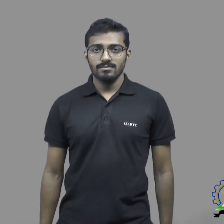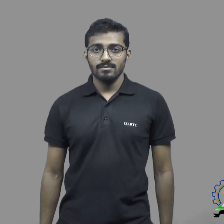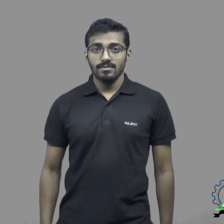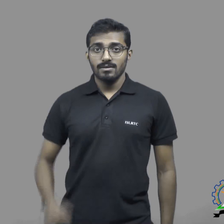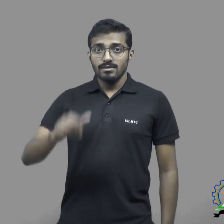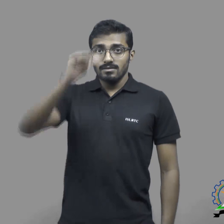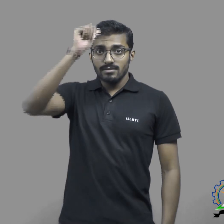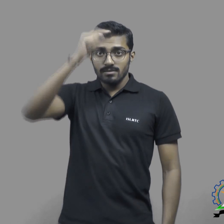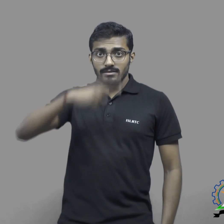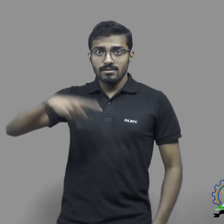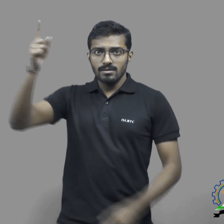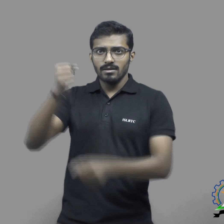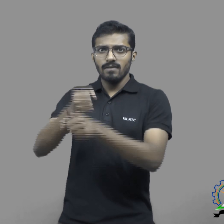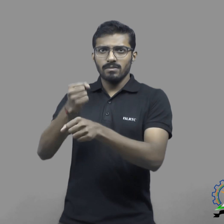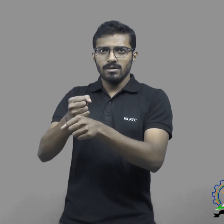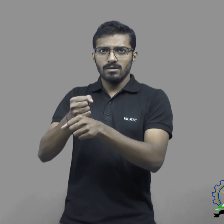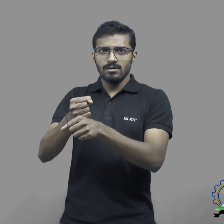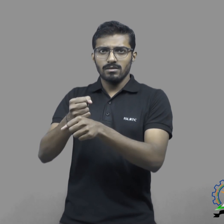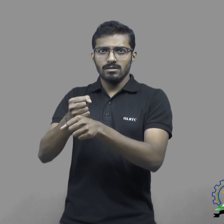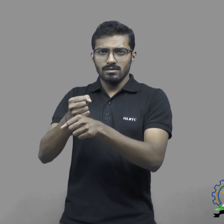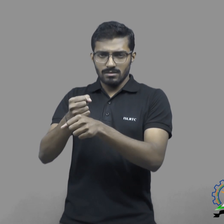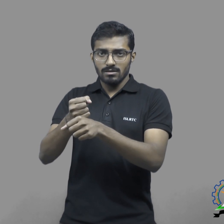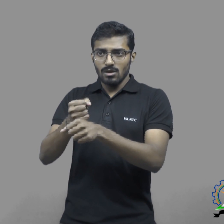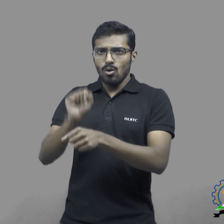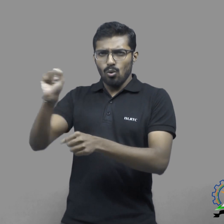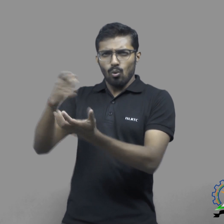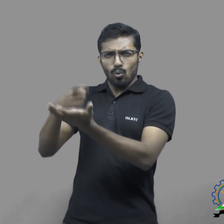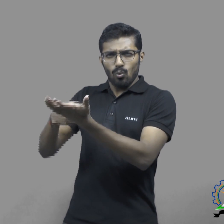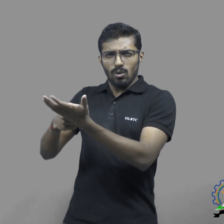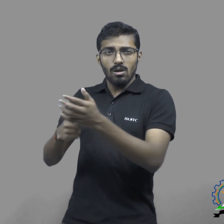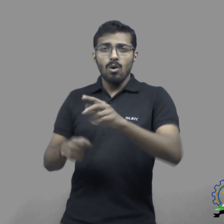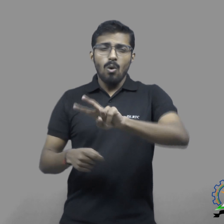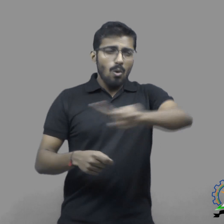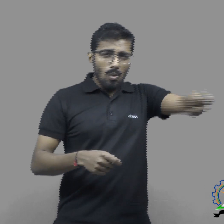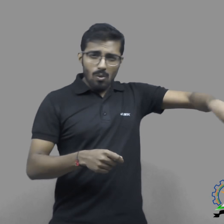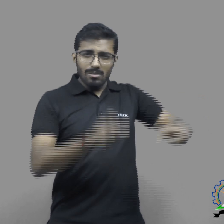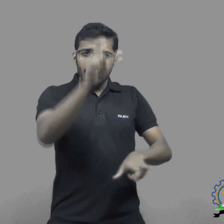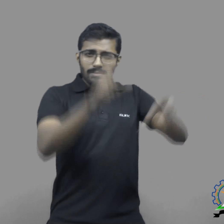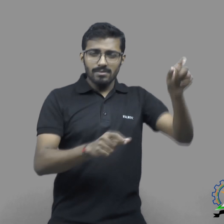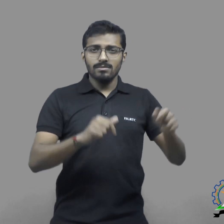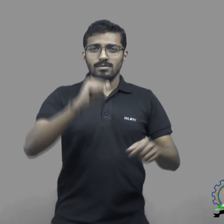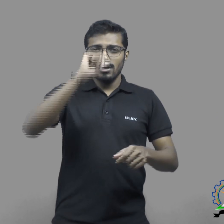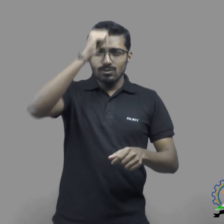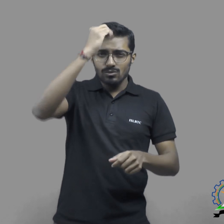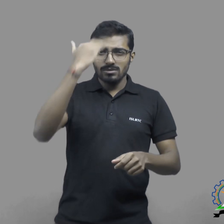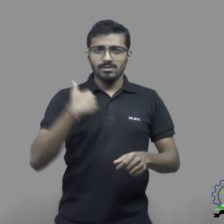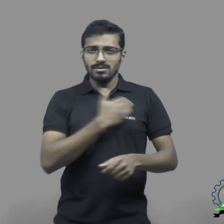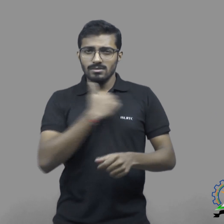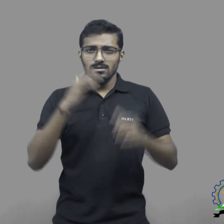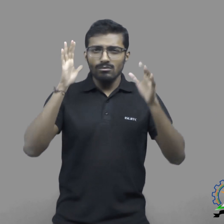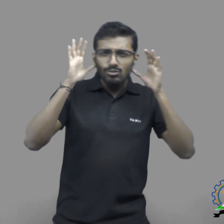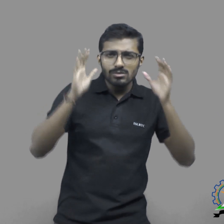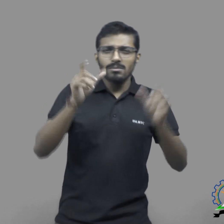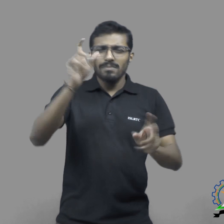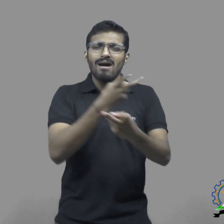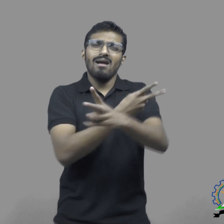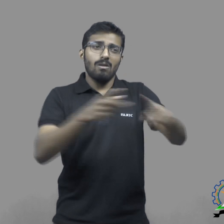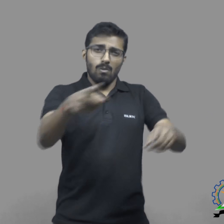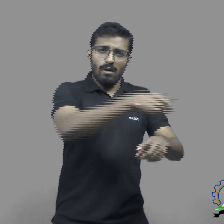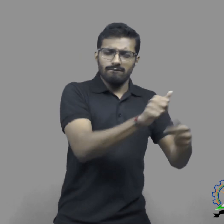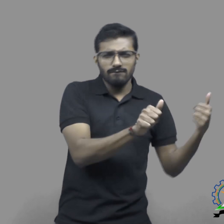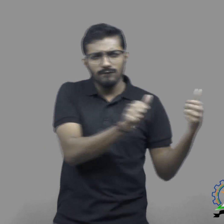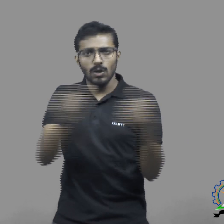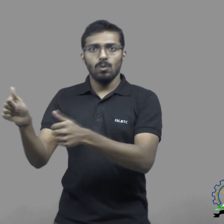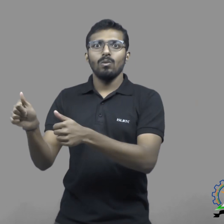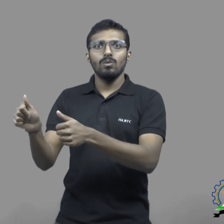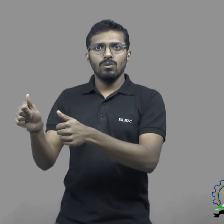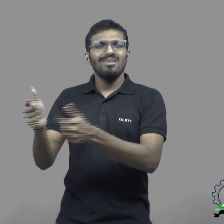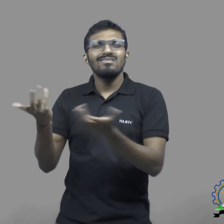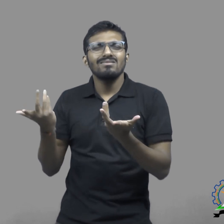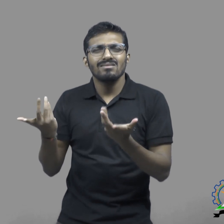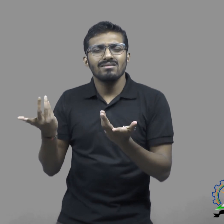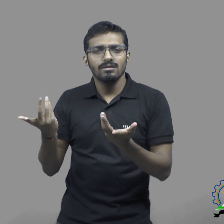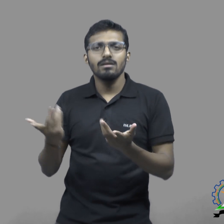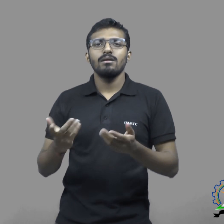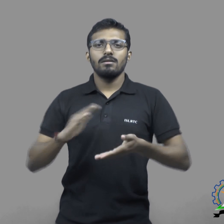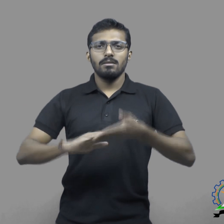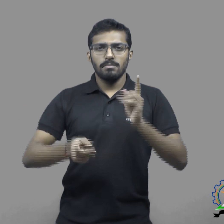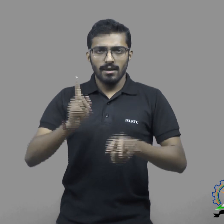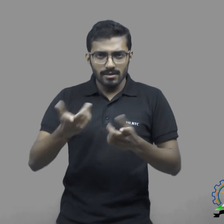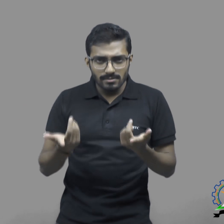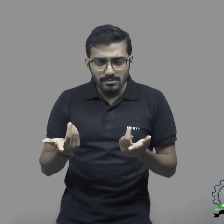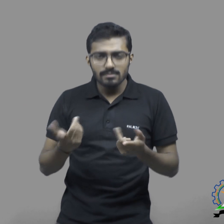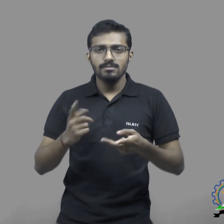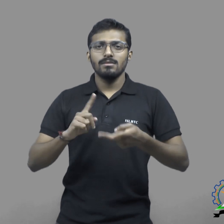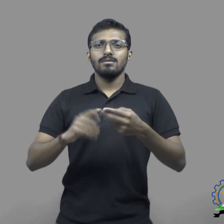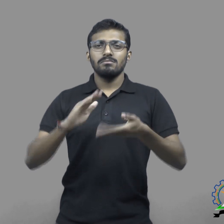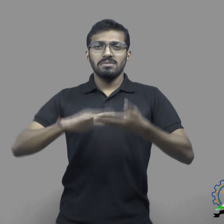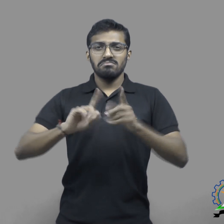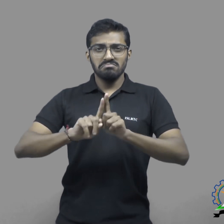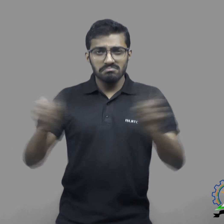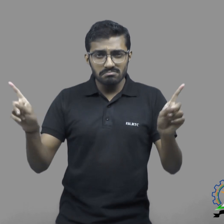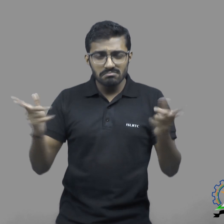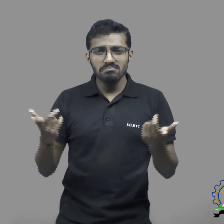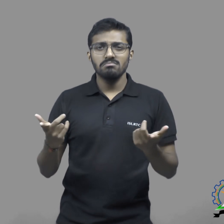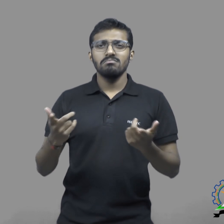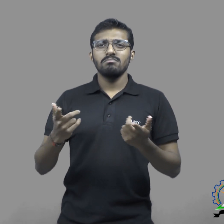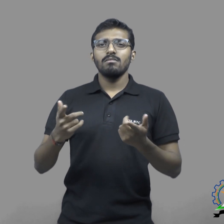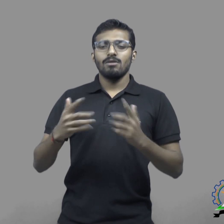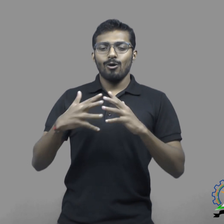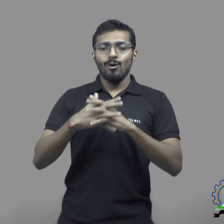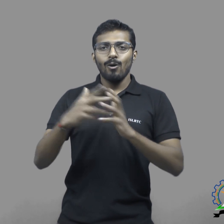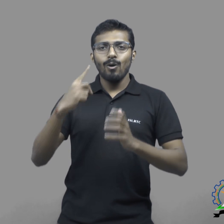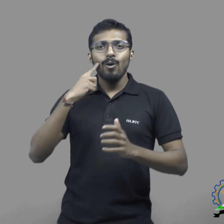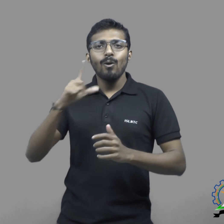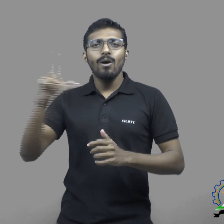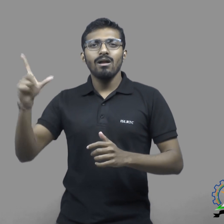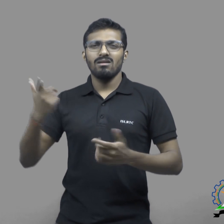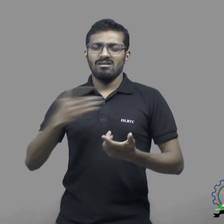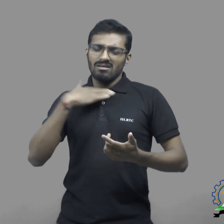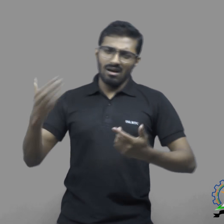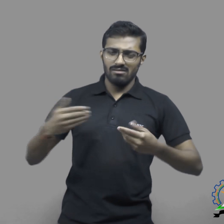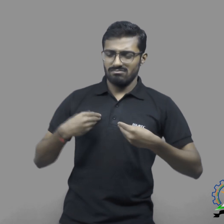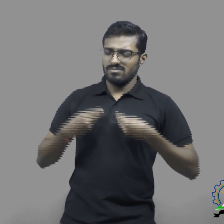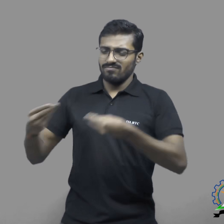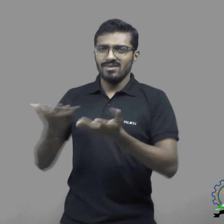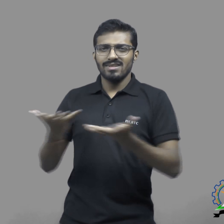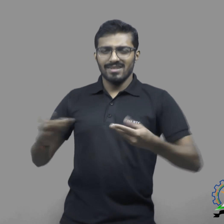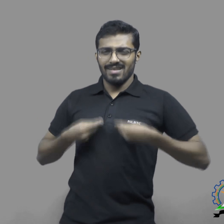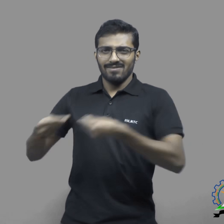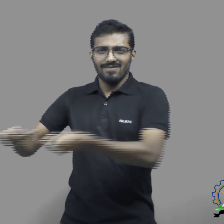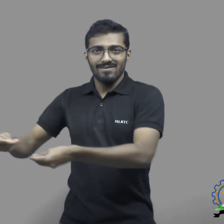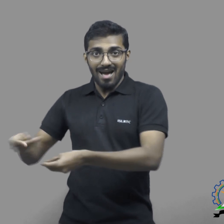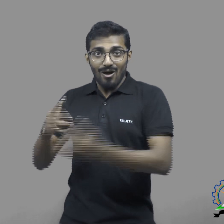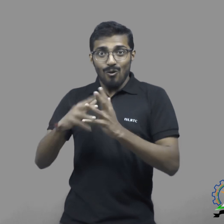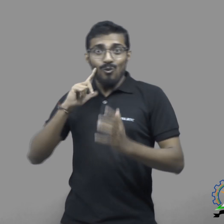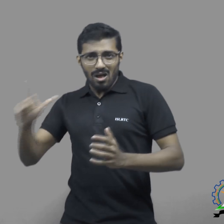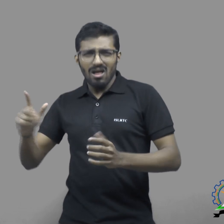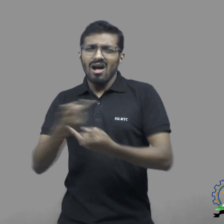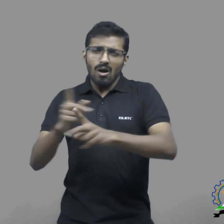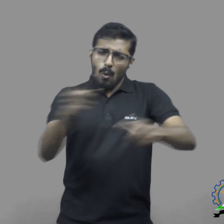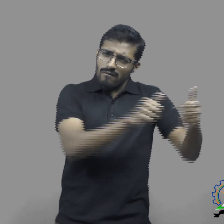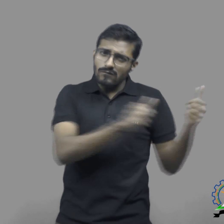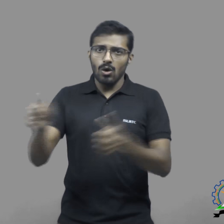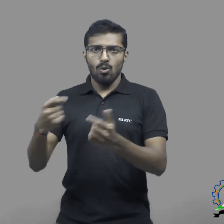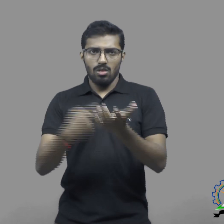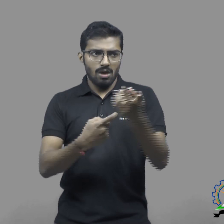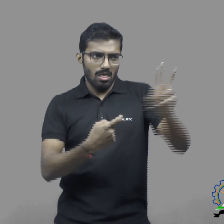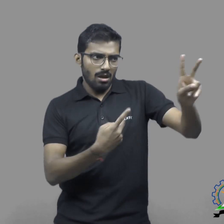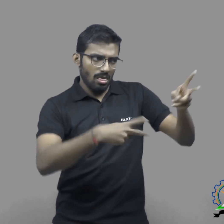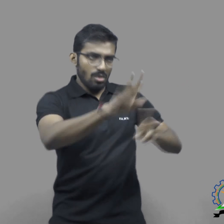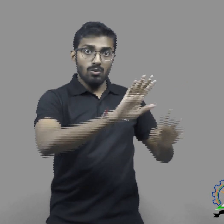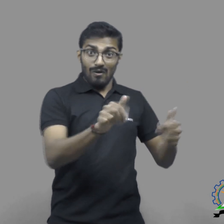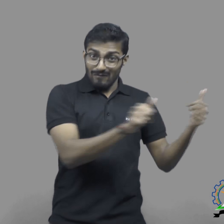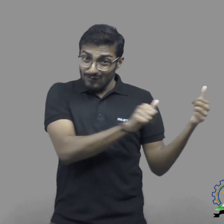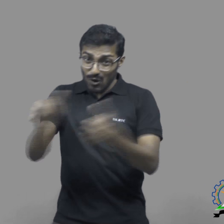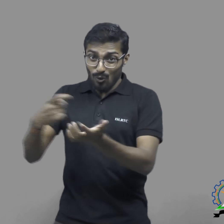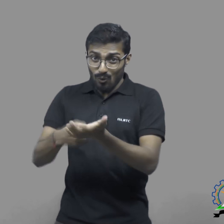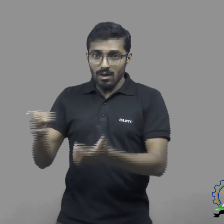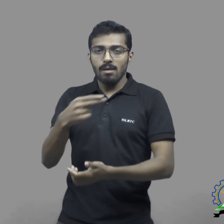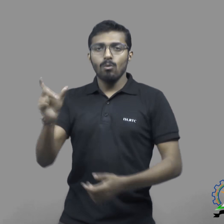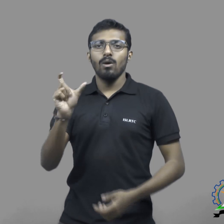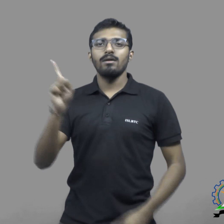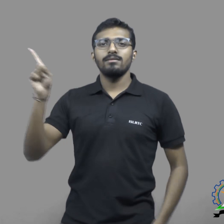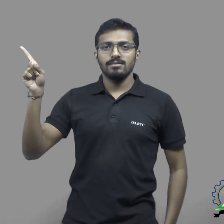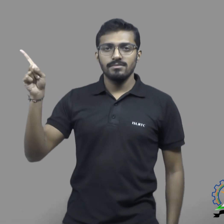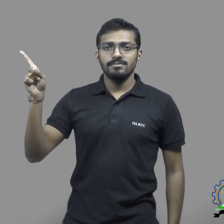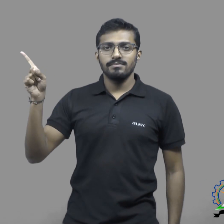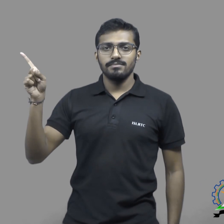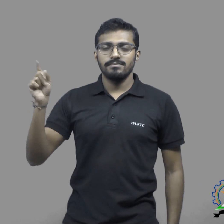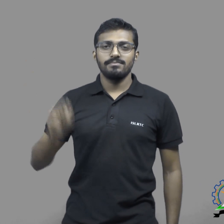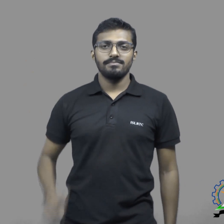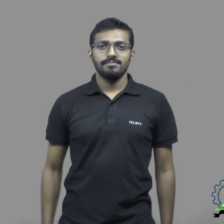Uniform Civil Code